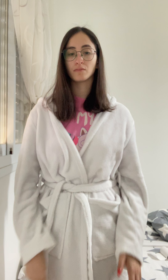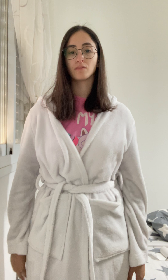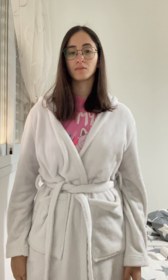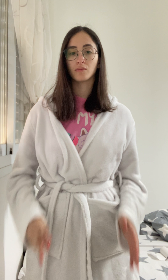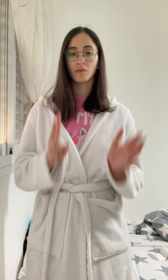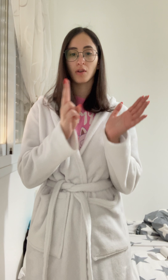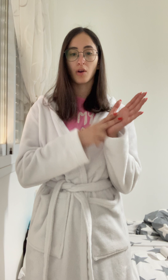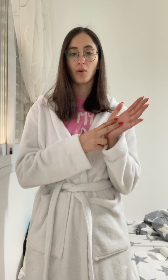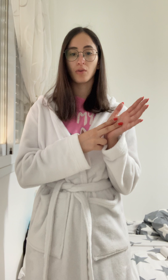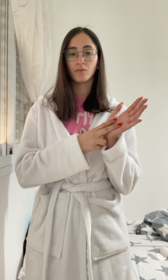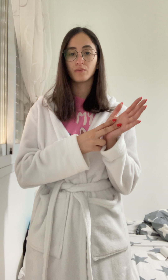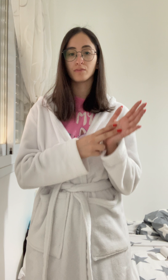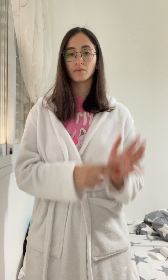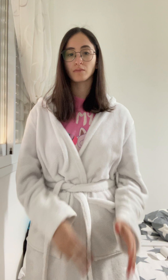נכון